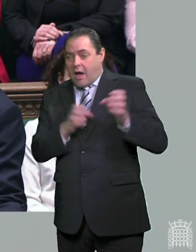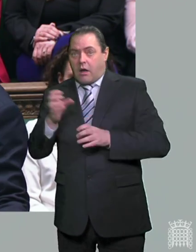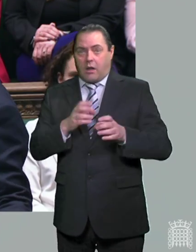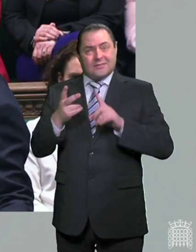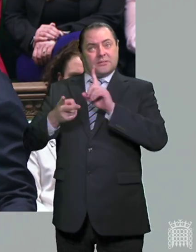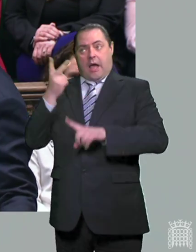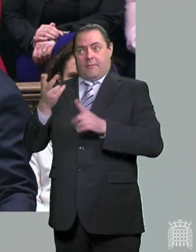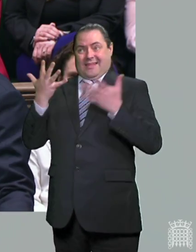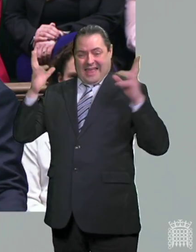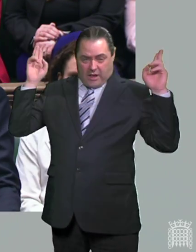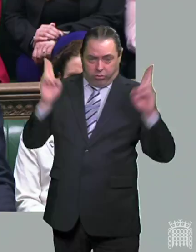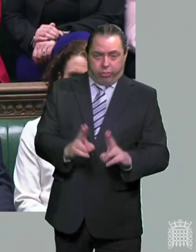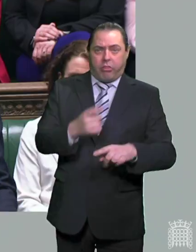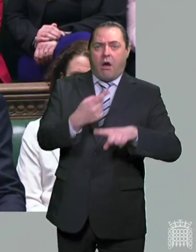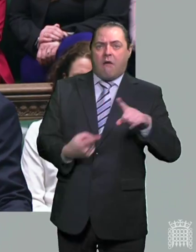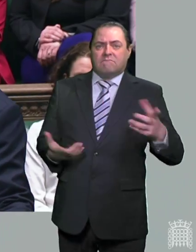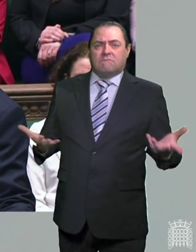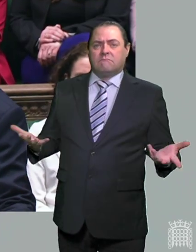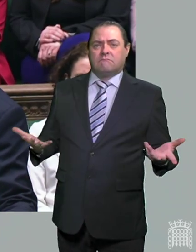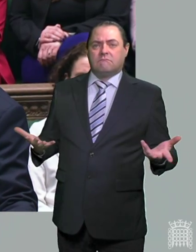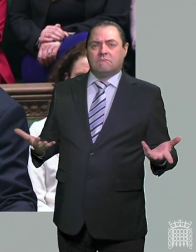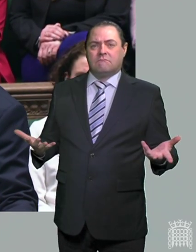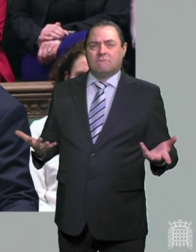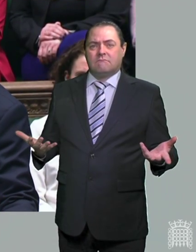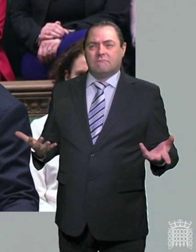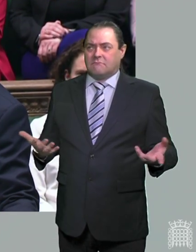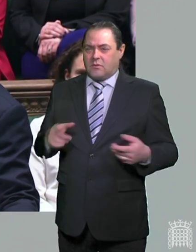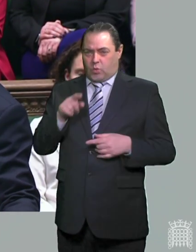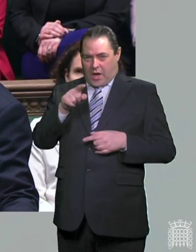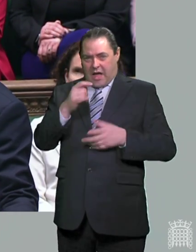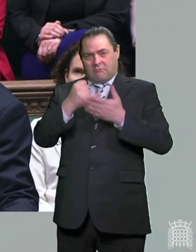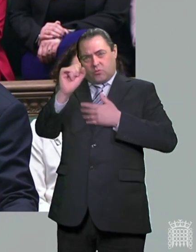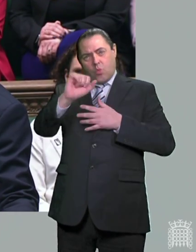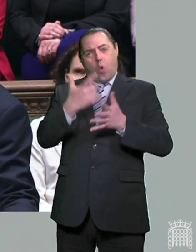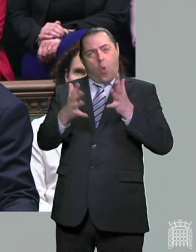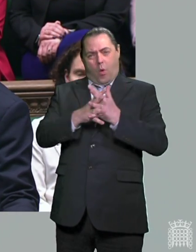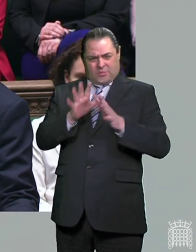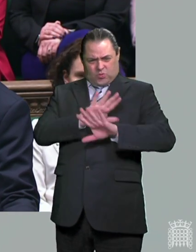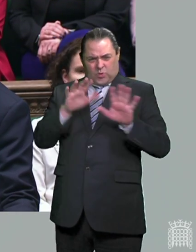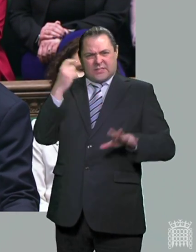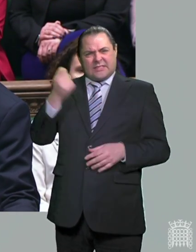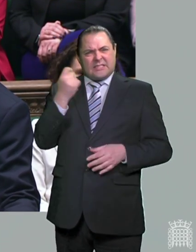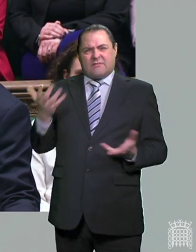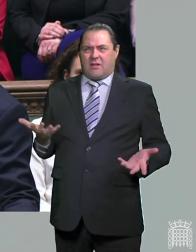I voted against the Prime Minister’s legislation last time because I said it would not work.